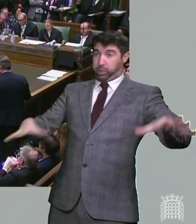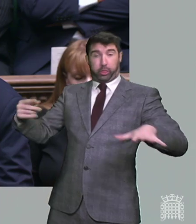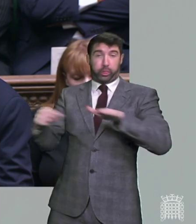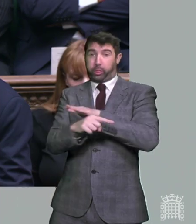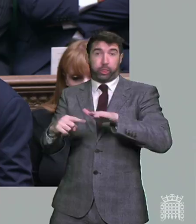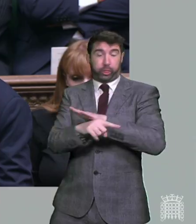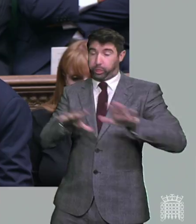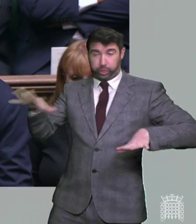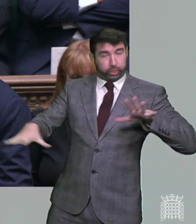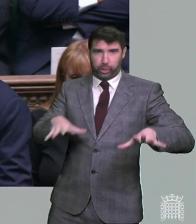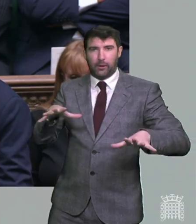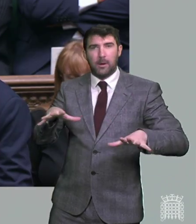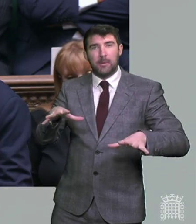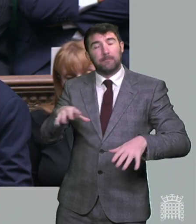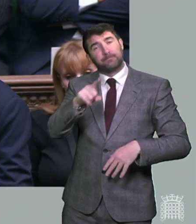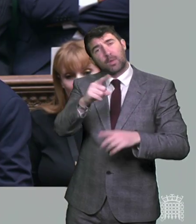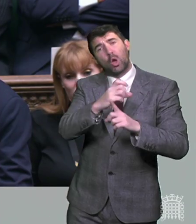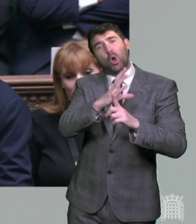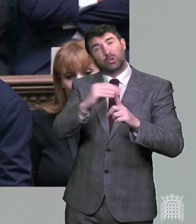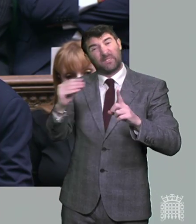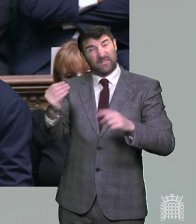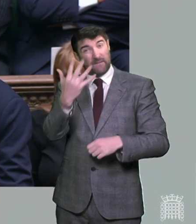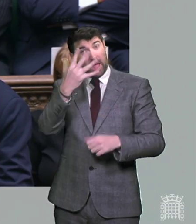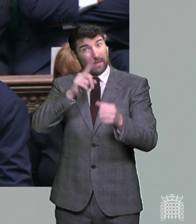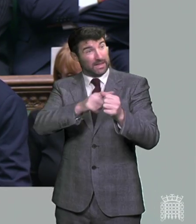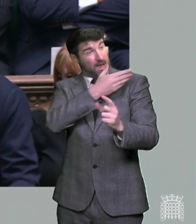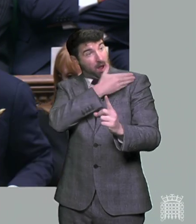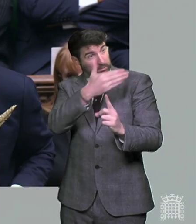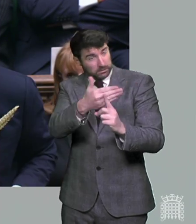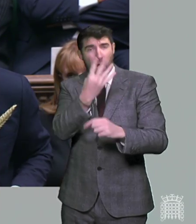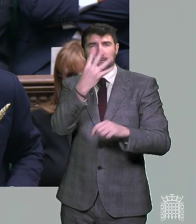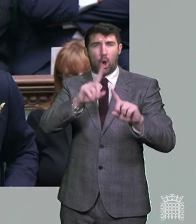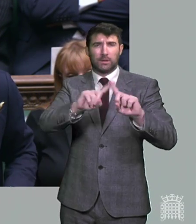Four Prime Ministers in five years and it is the same old, same old.